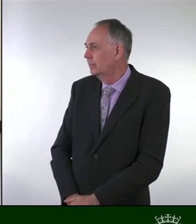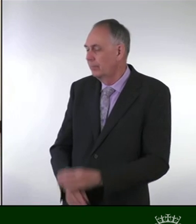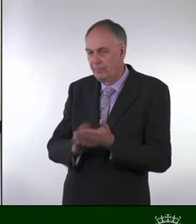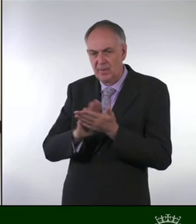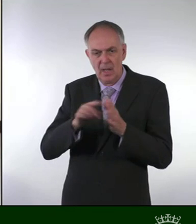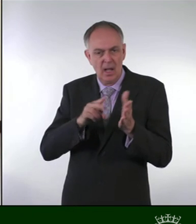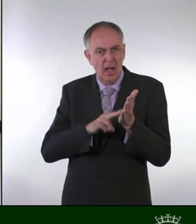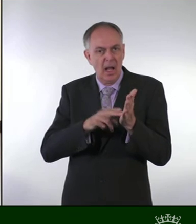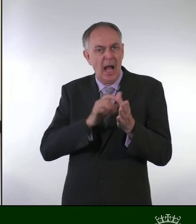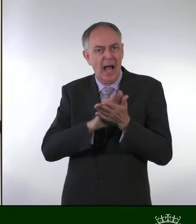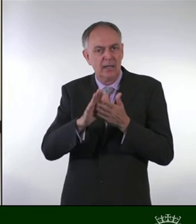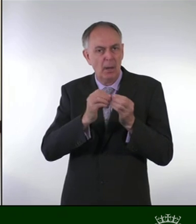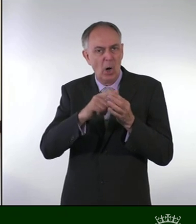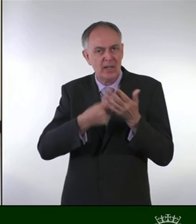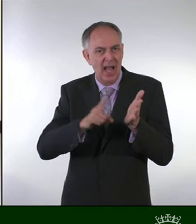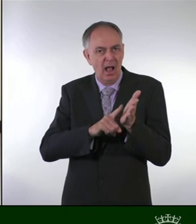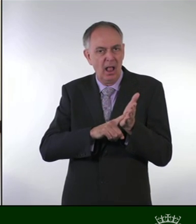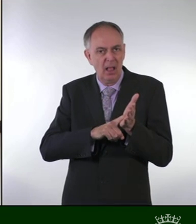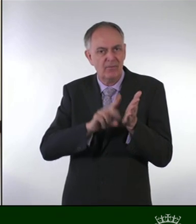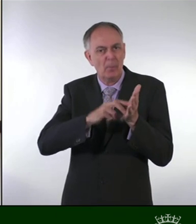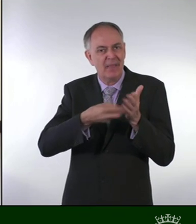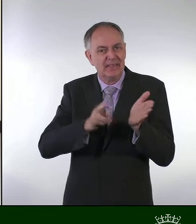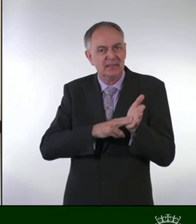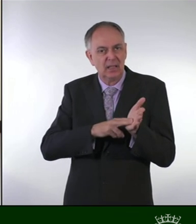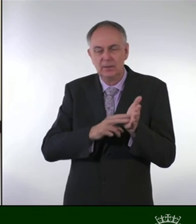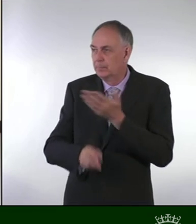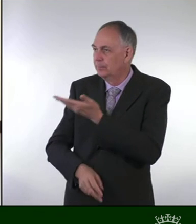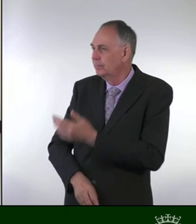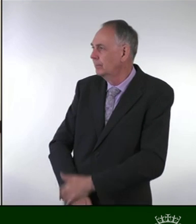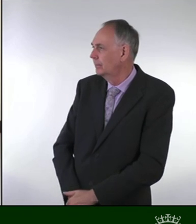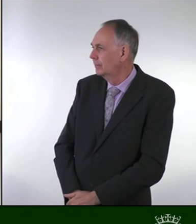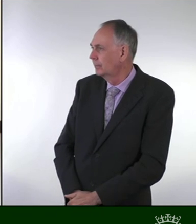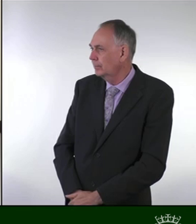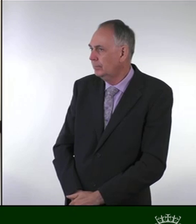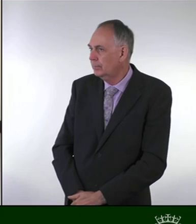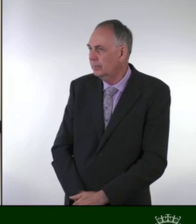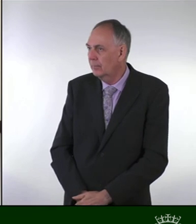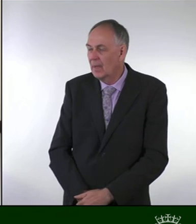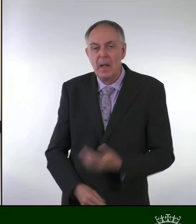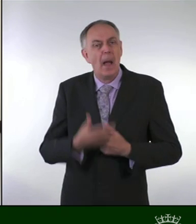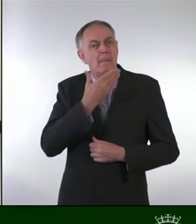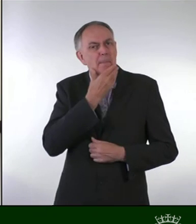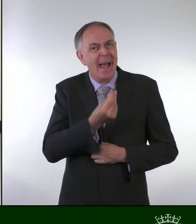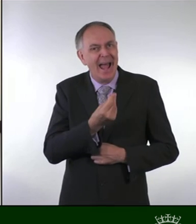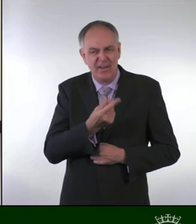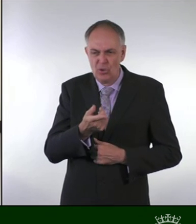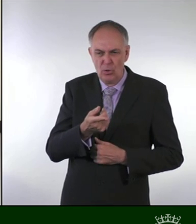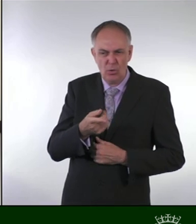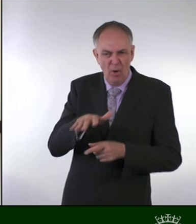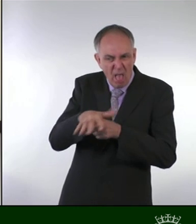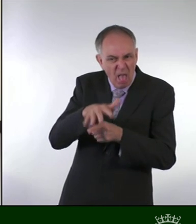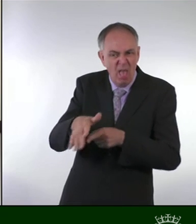I am sure that the Prime Minister will agree that men who mock women have no place in our society.